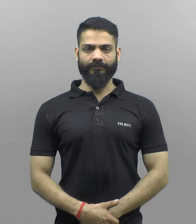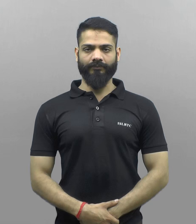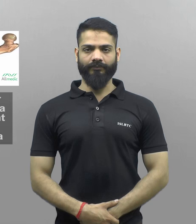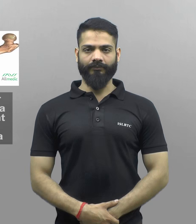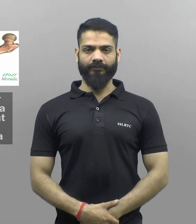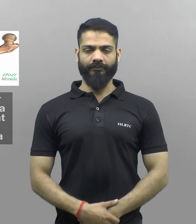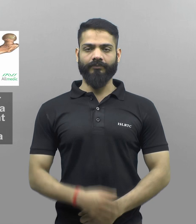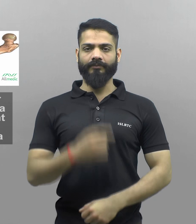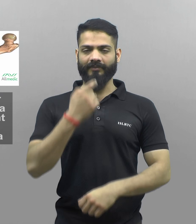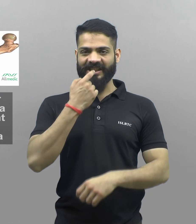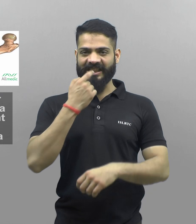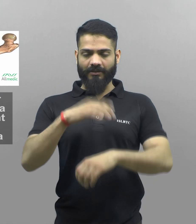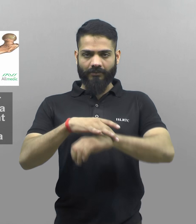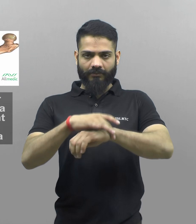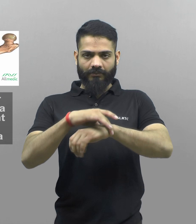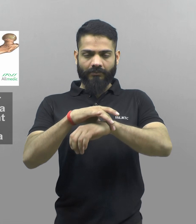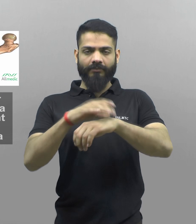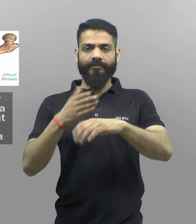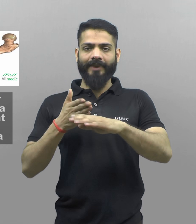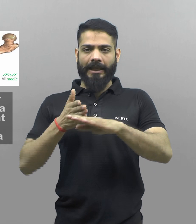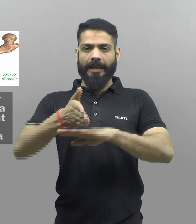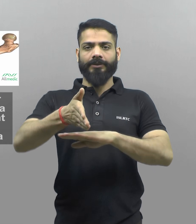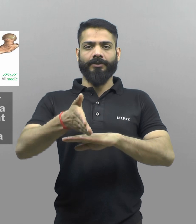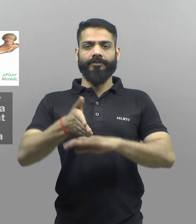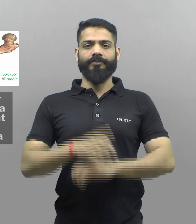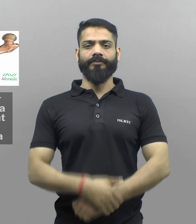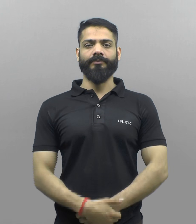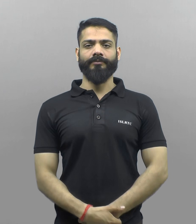Bone Cancer Osteosarcoma And Malignant Fibrous Histiocytoma